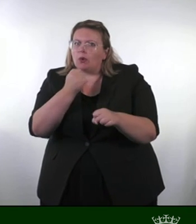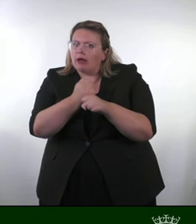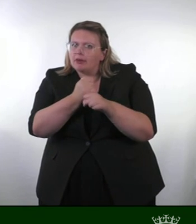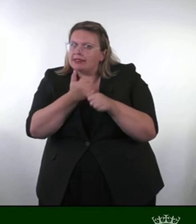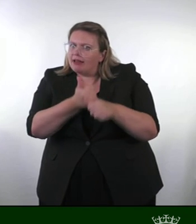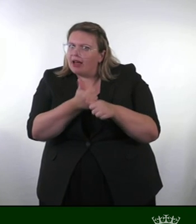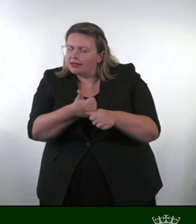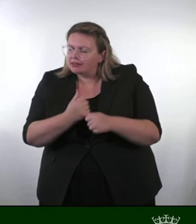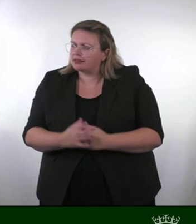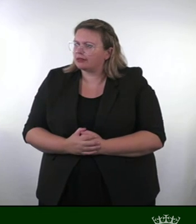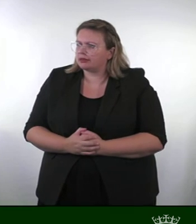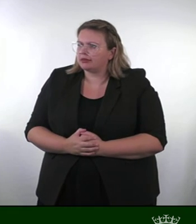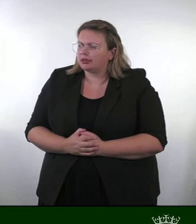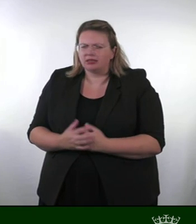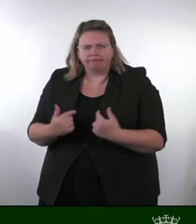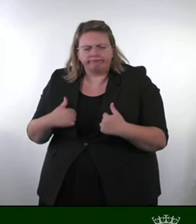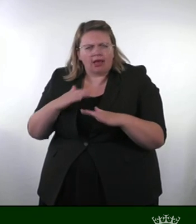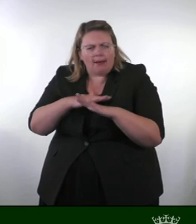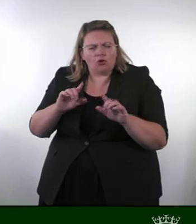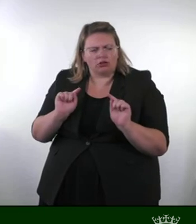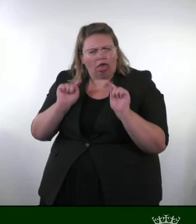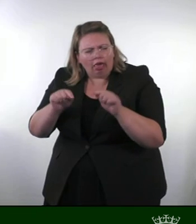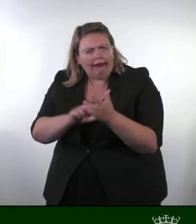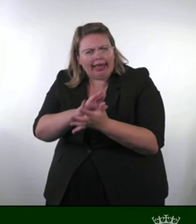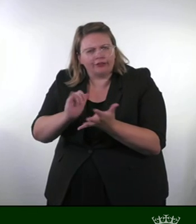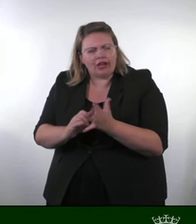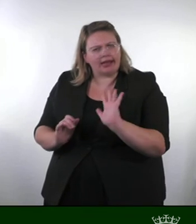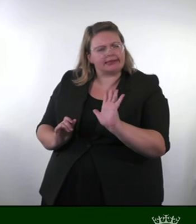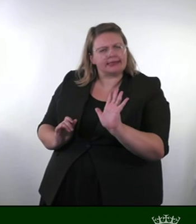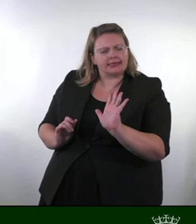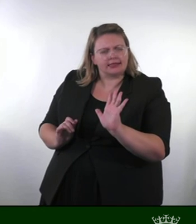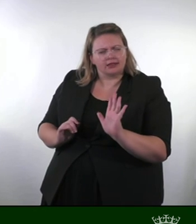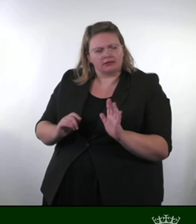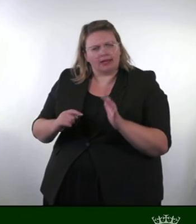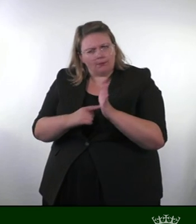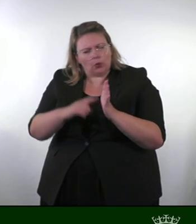Nobody is attacking here. The Prime Minister needs to know how anxious hundreds of families are.